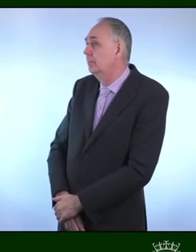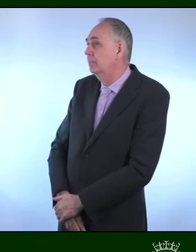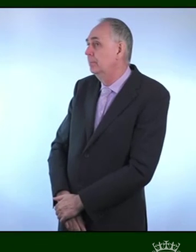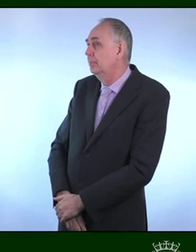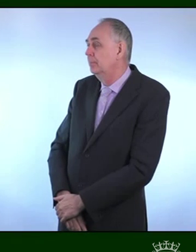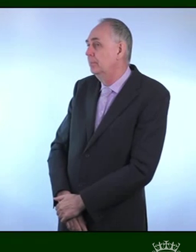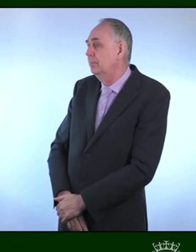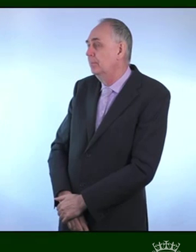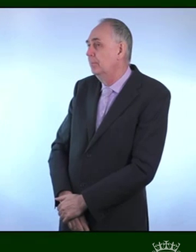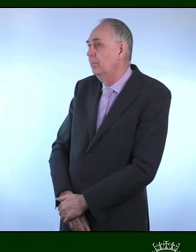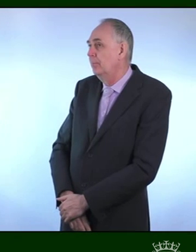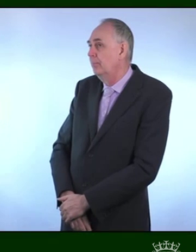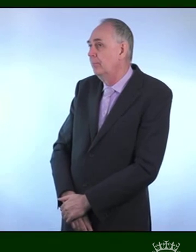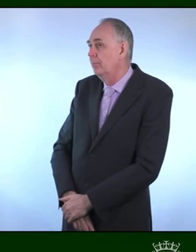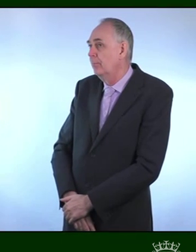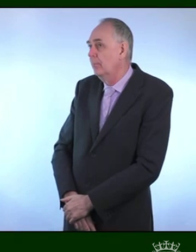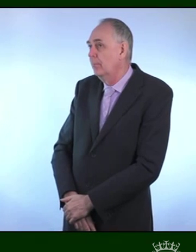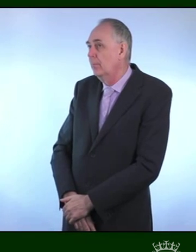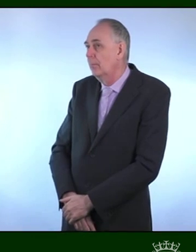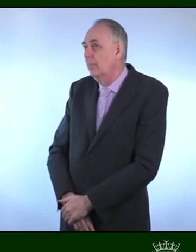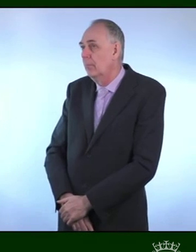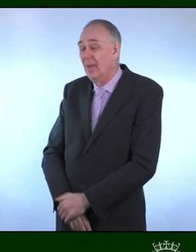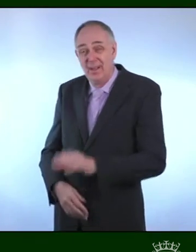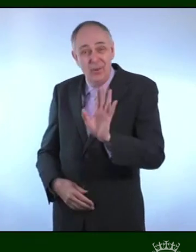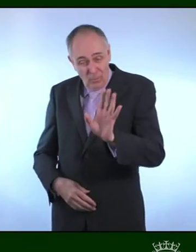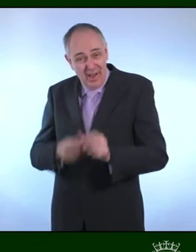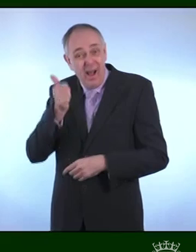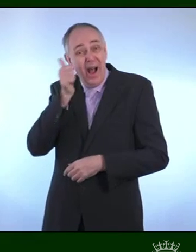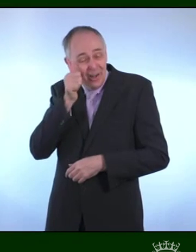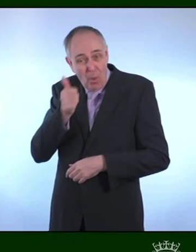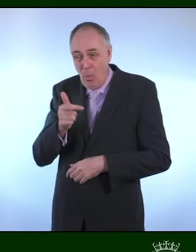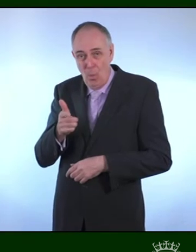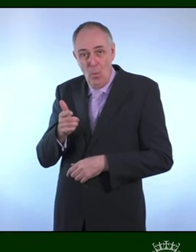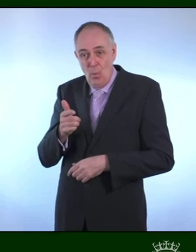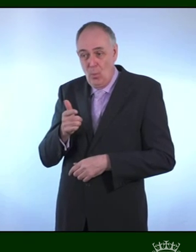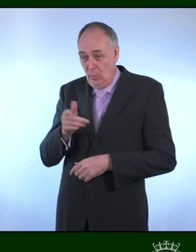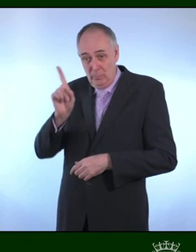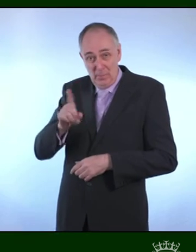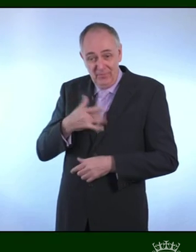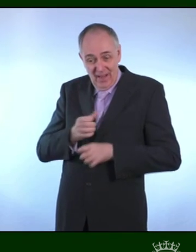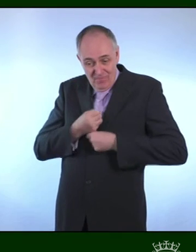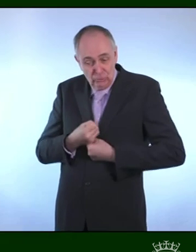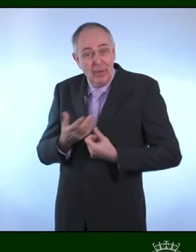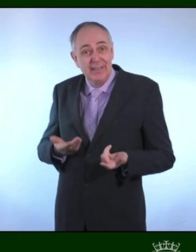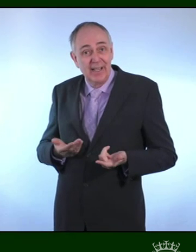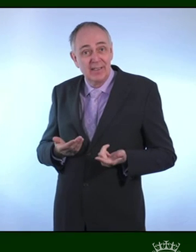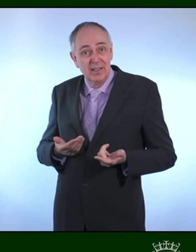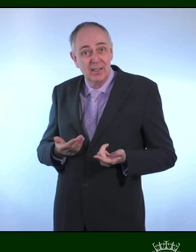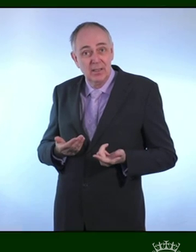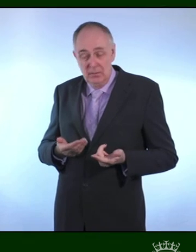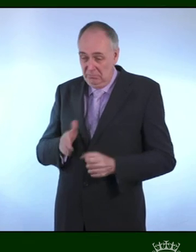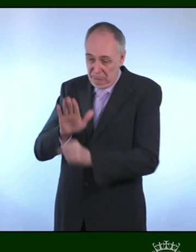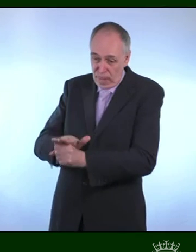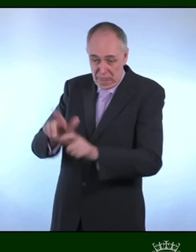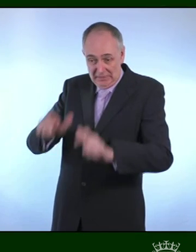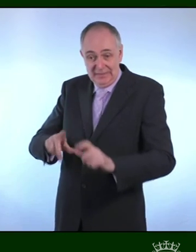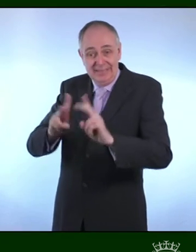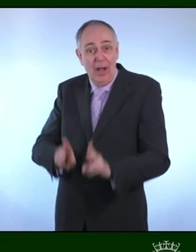The Prime Minister knows that we want to work with him on this, but there is frustration because we have gone into lockdown and workers are without income.